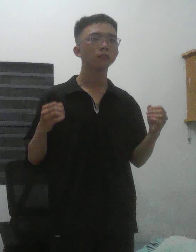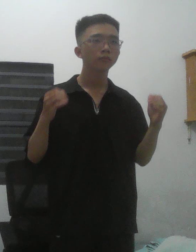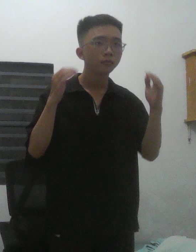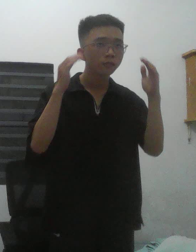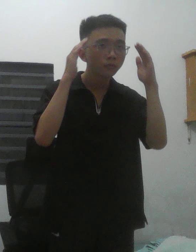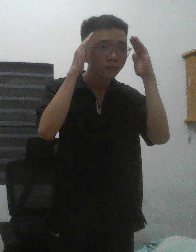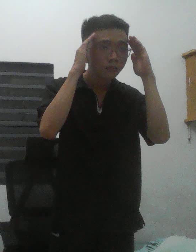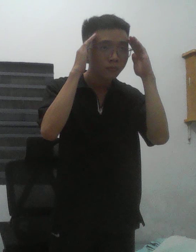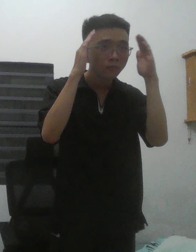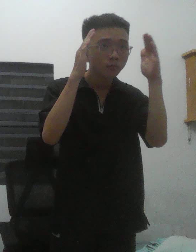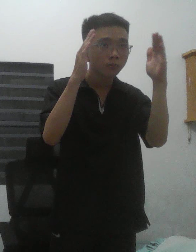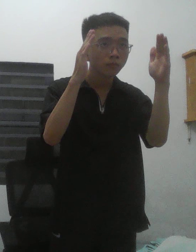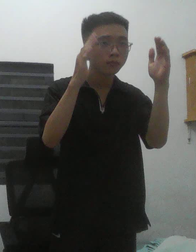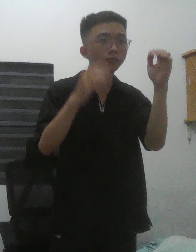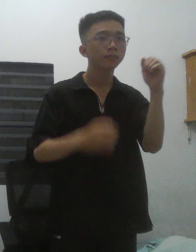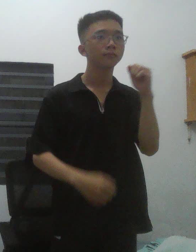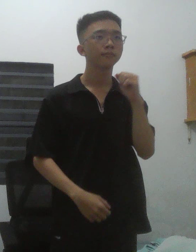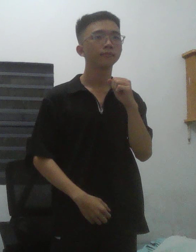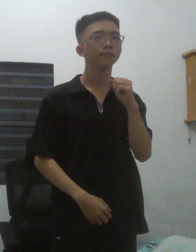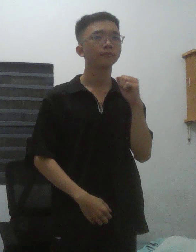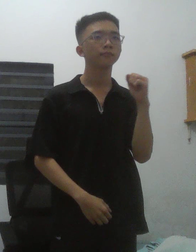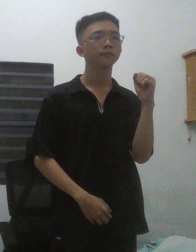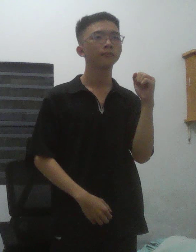khong quan tam